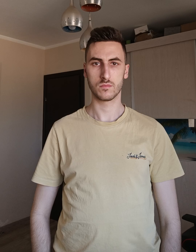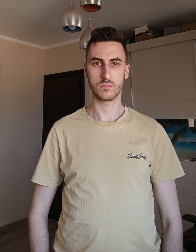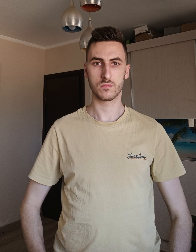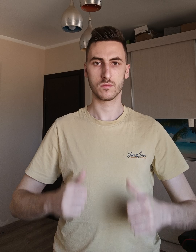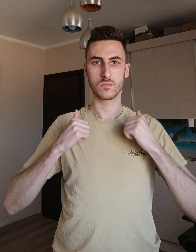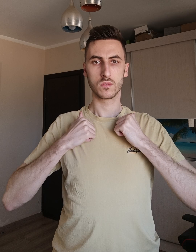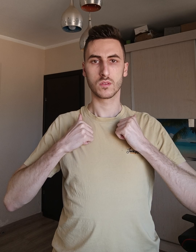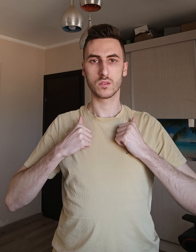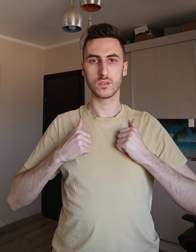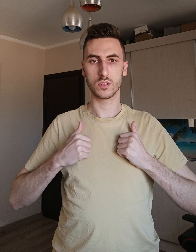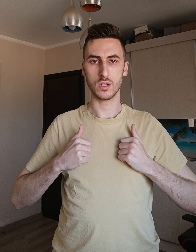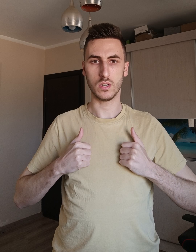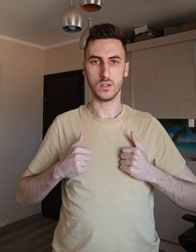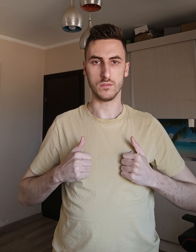רגוע